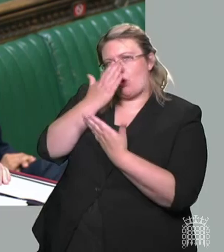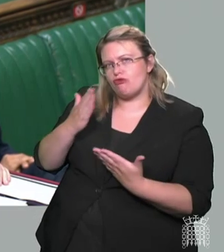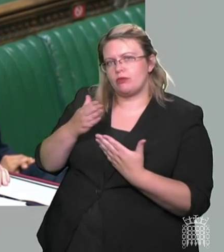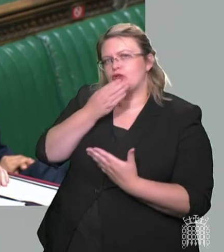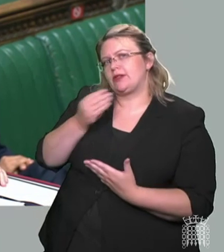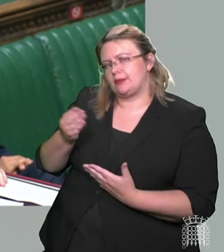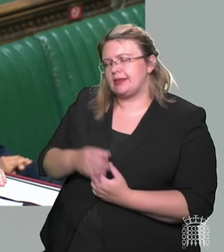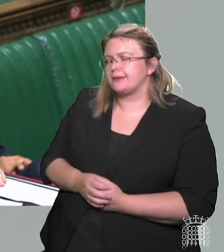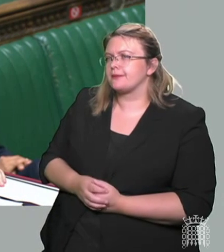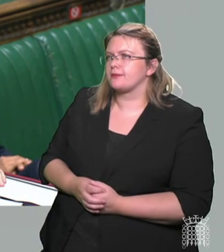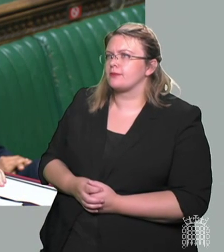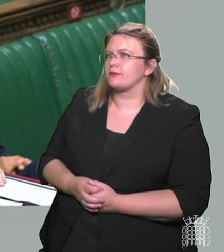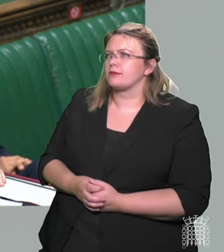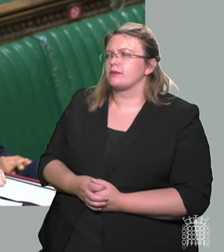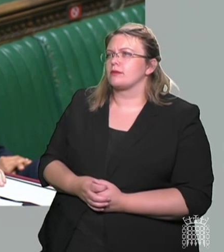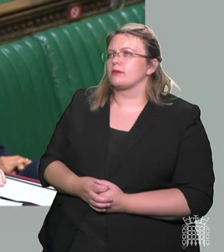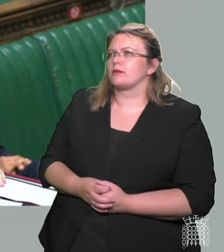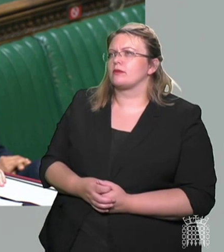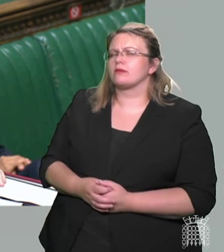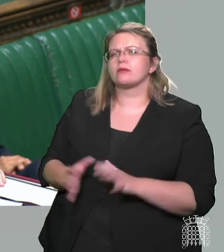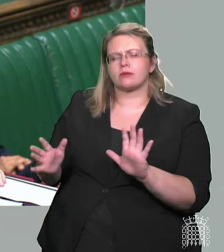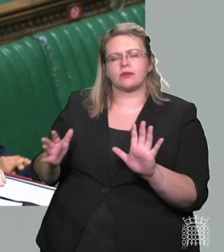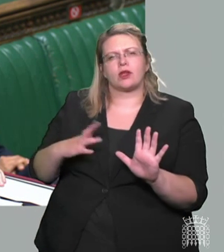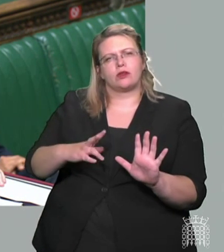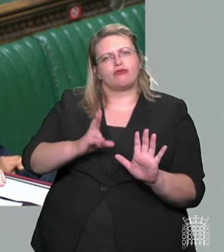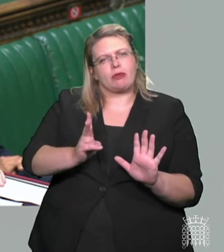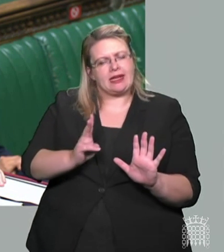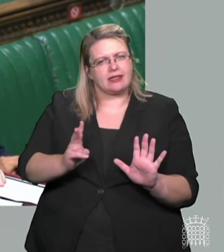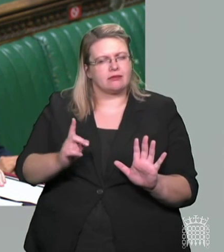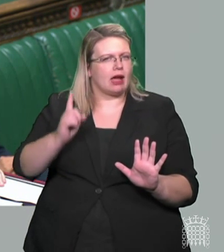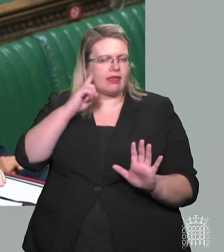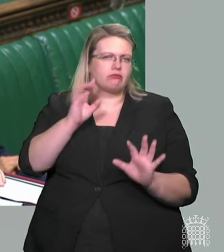the right honourable Gentleman, and I just repeat what I said earlier to my honourable Friend the Member for South Ribble : I think it is fantastic that 5.